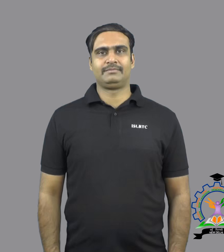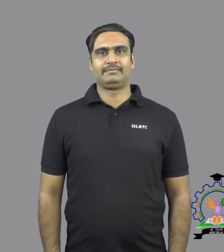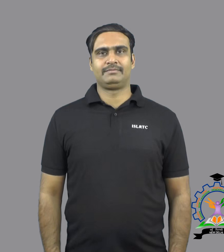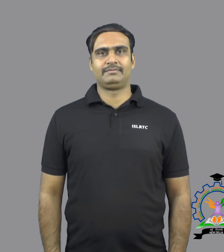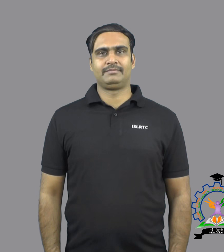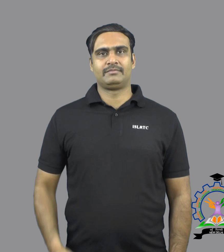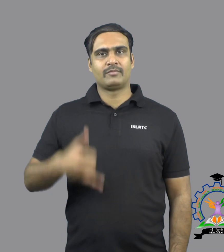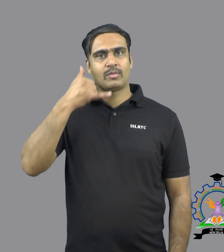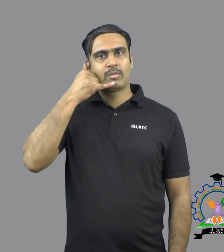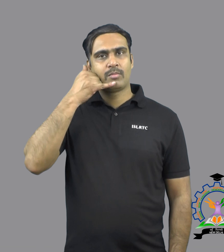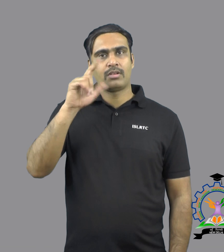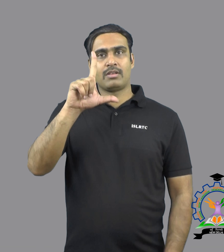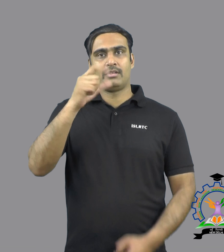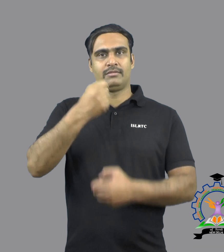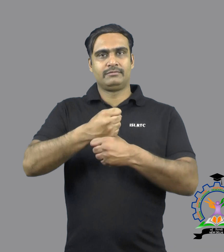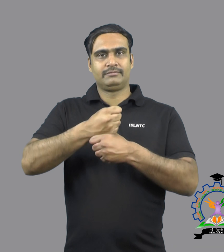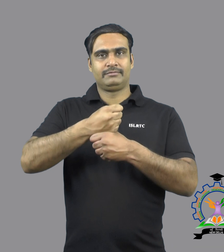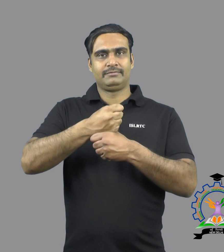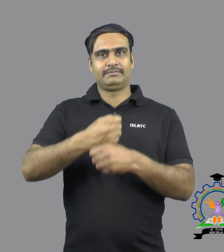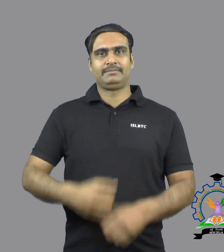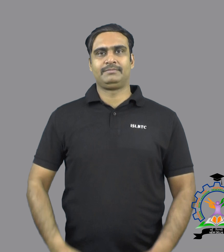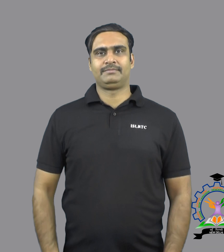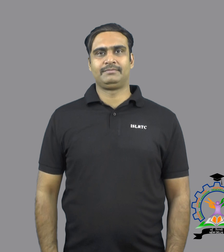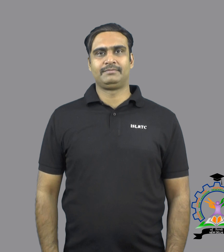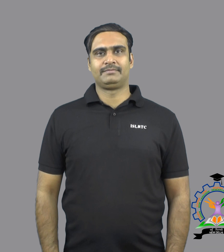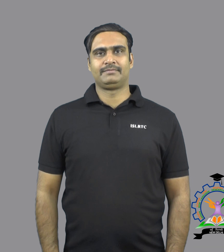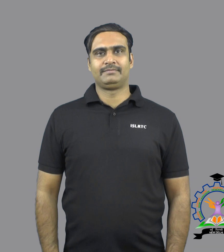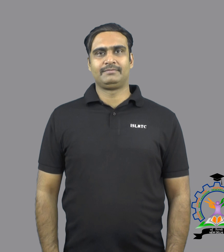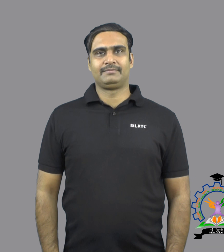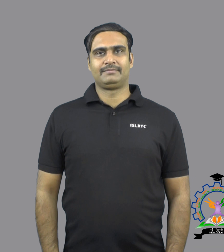LG Mobile